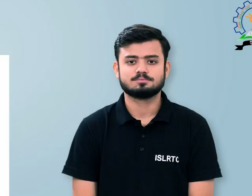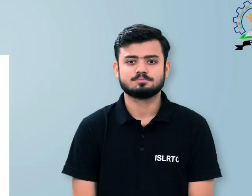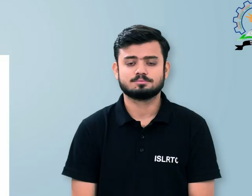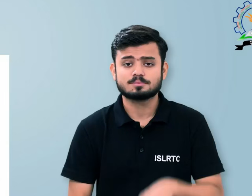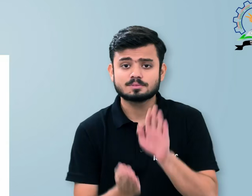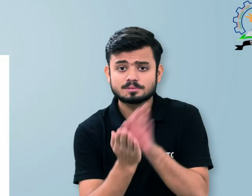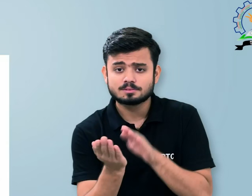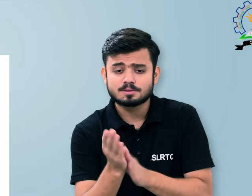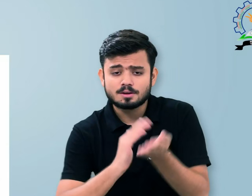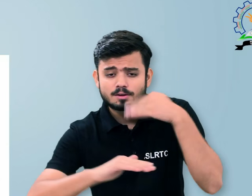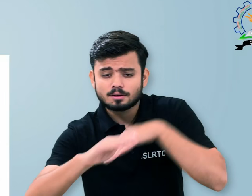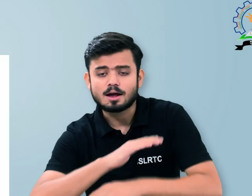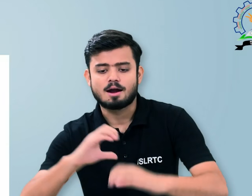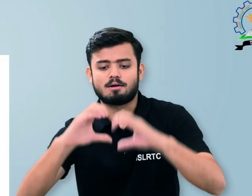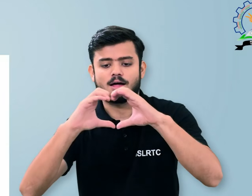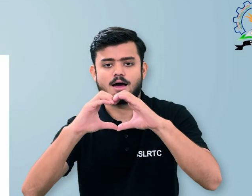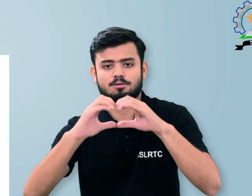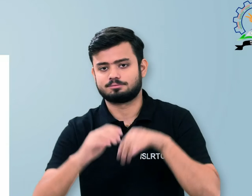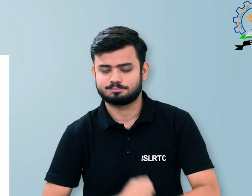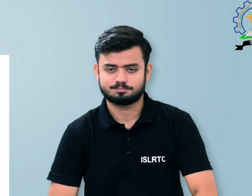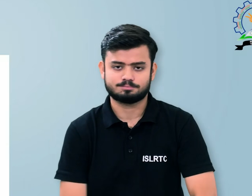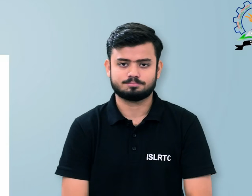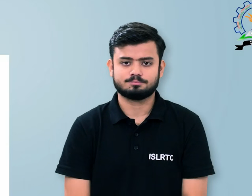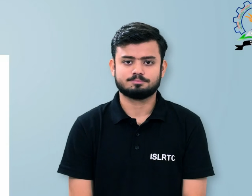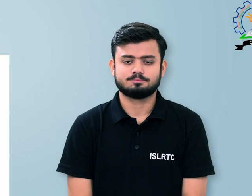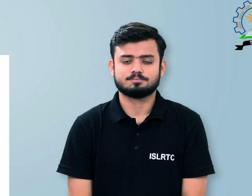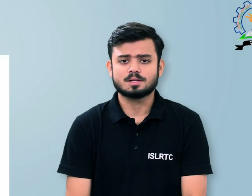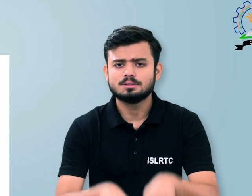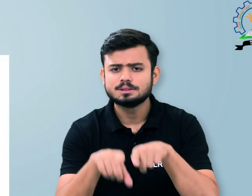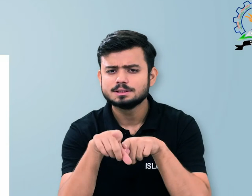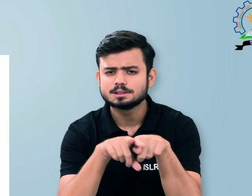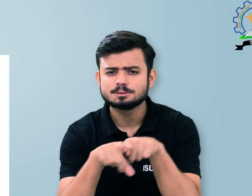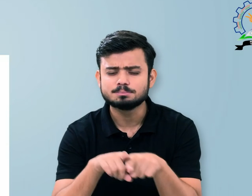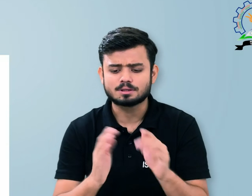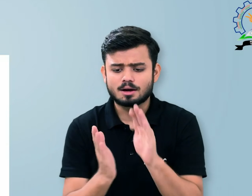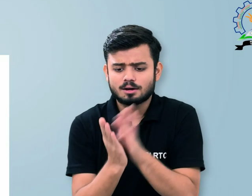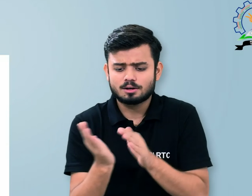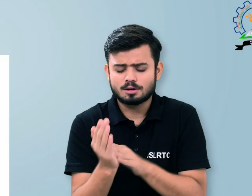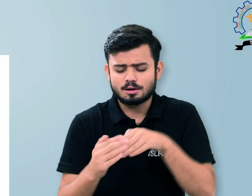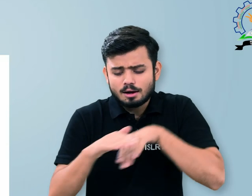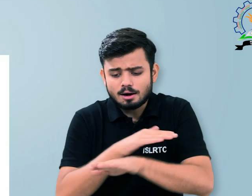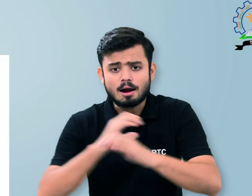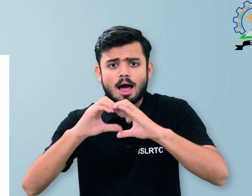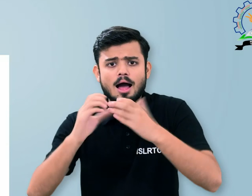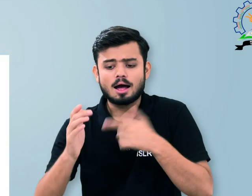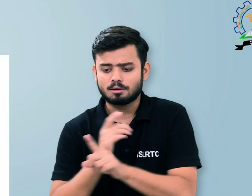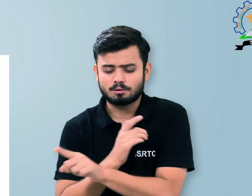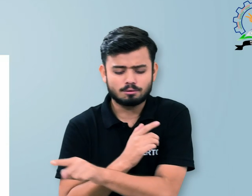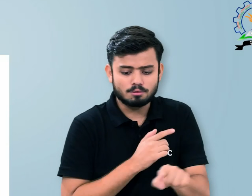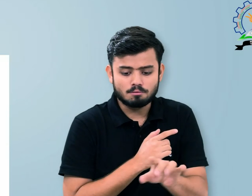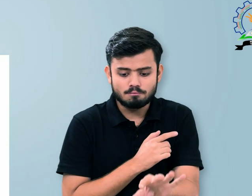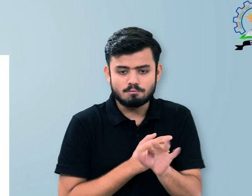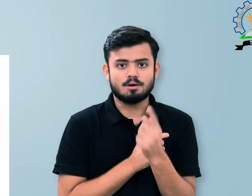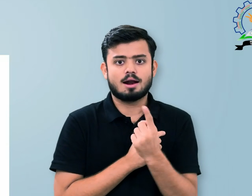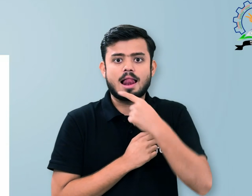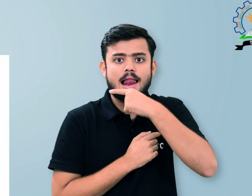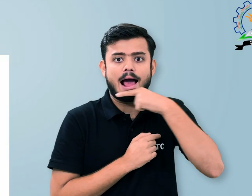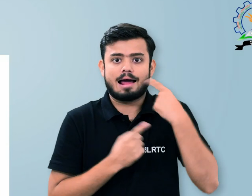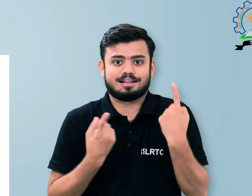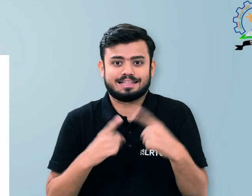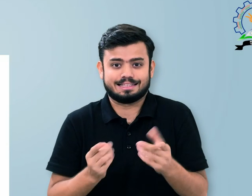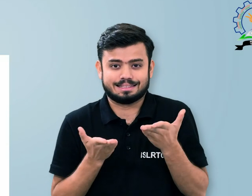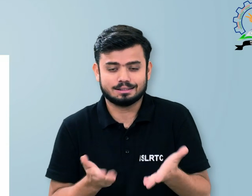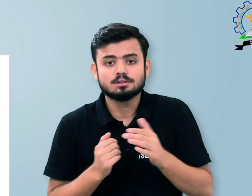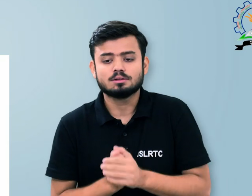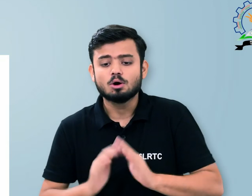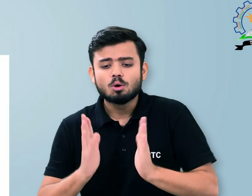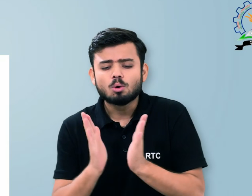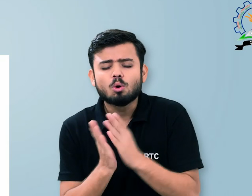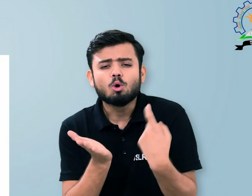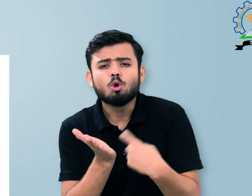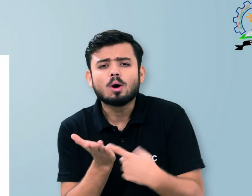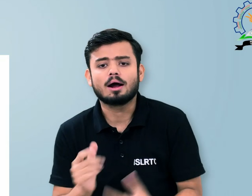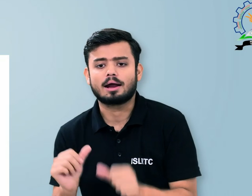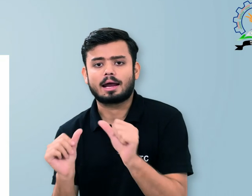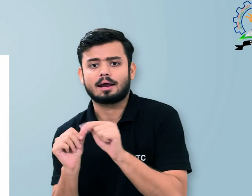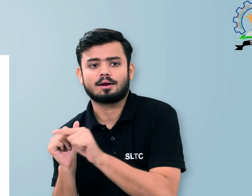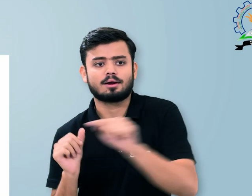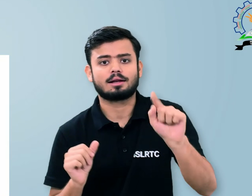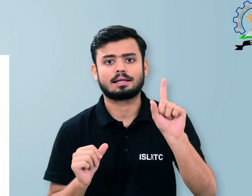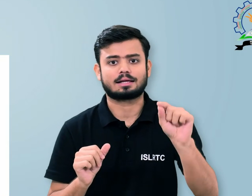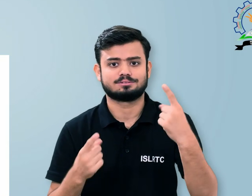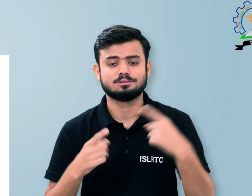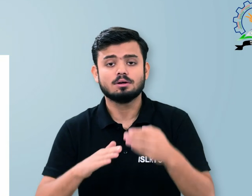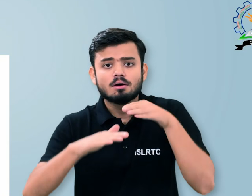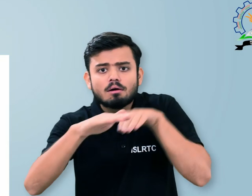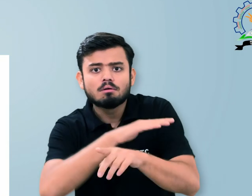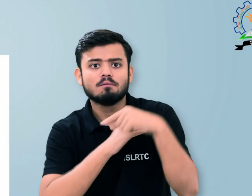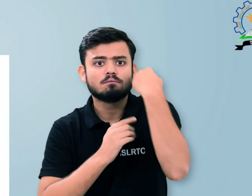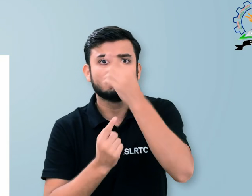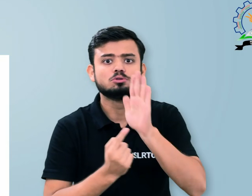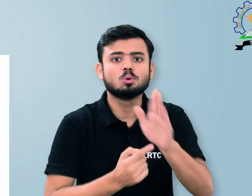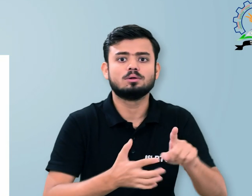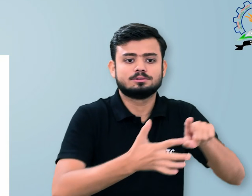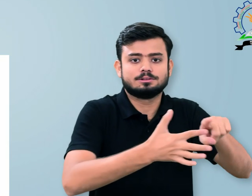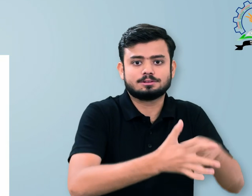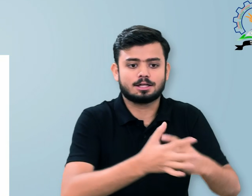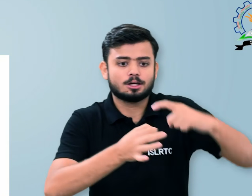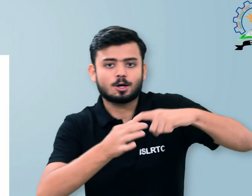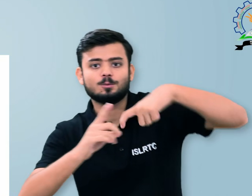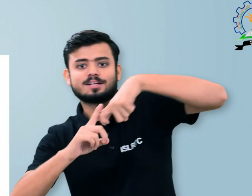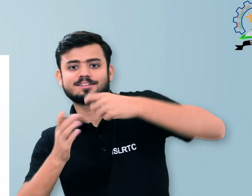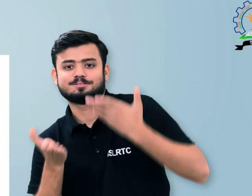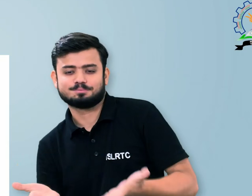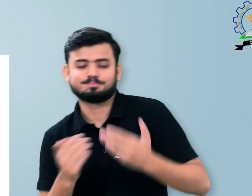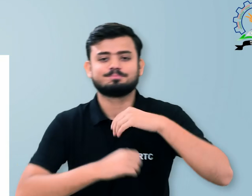Hearts One of the four suits in a deck of cards, represented by a red heart symbol containing 13 cards (Ace through 10, and three face cards: King, Queen, and Jack).